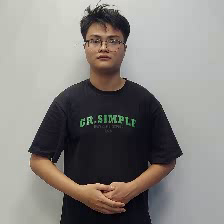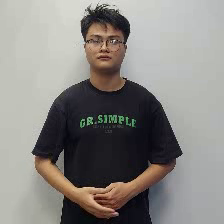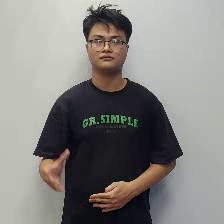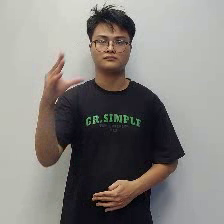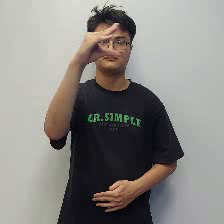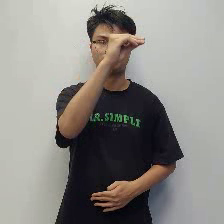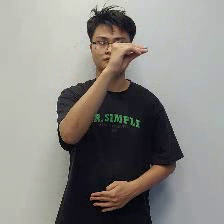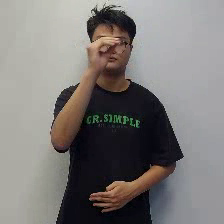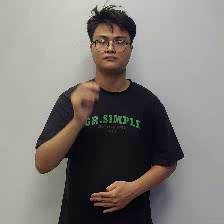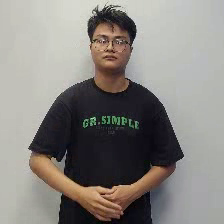Tối